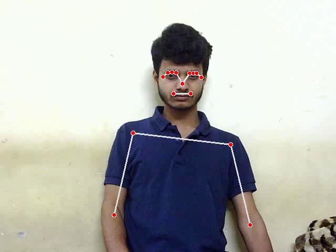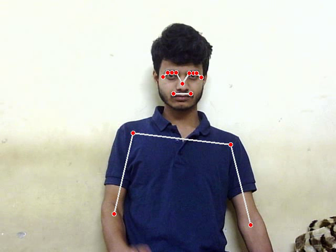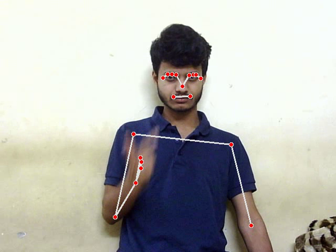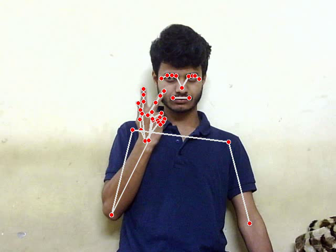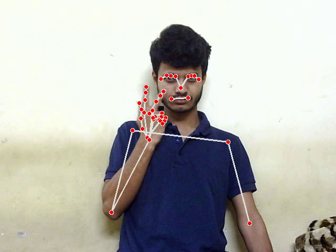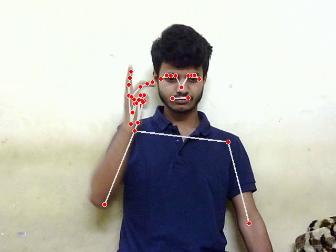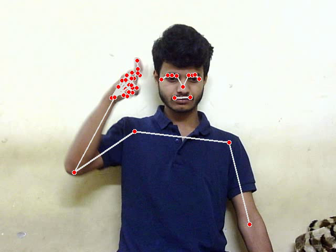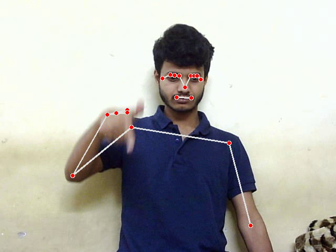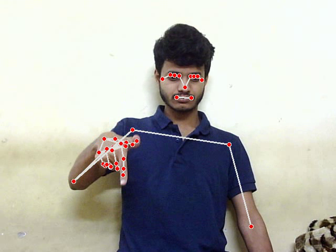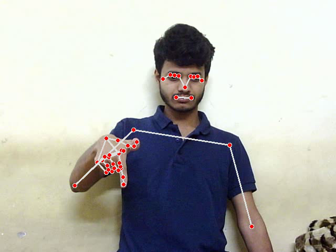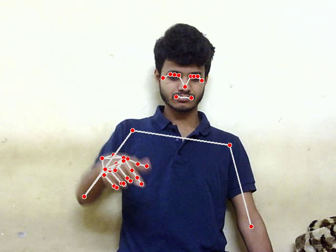see you later